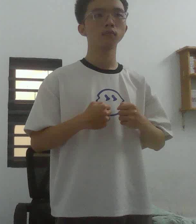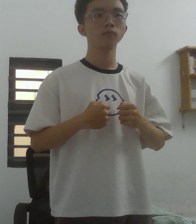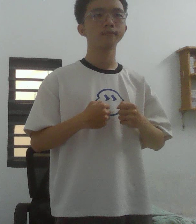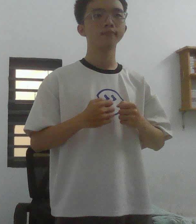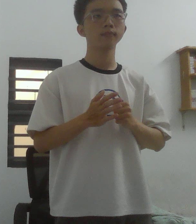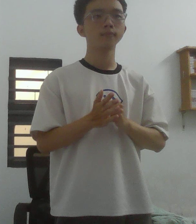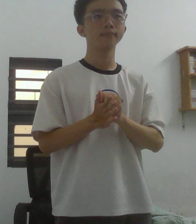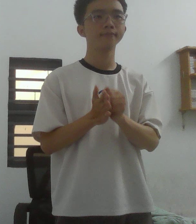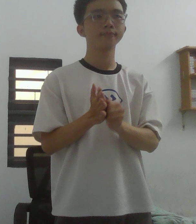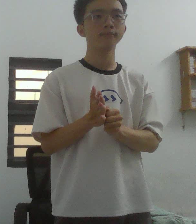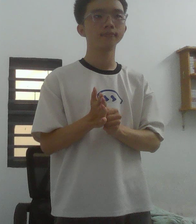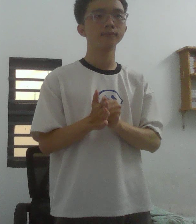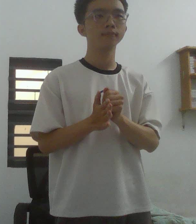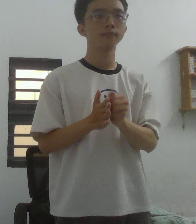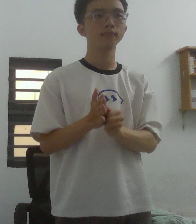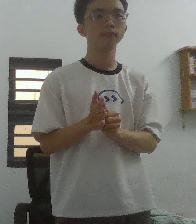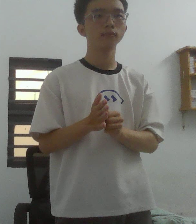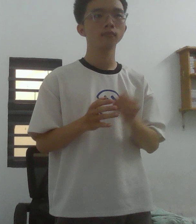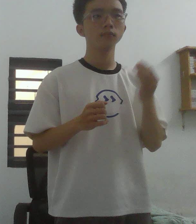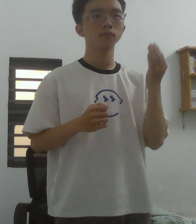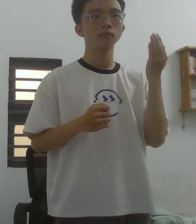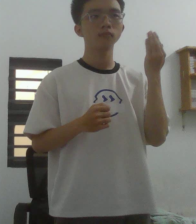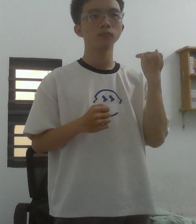thang truoc